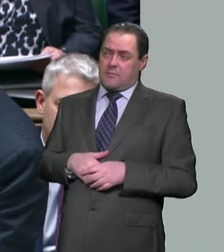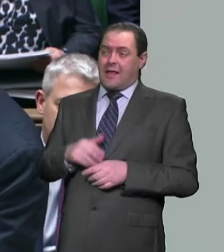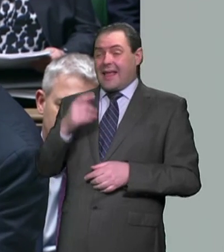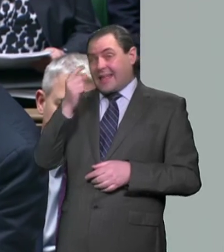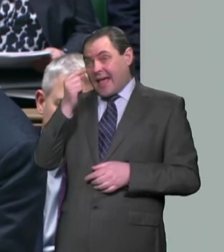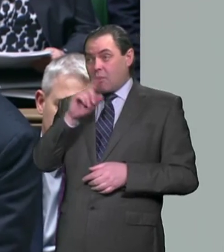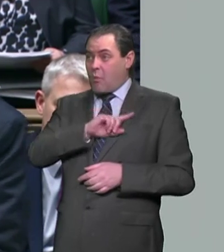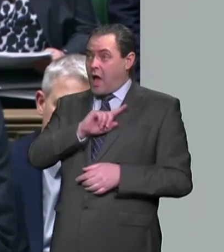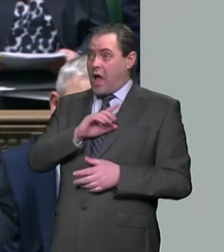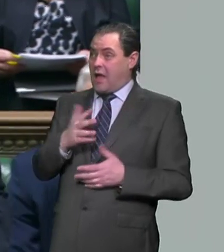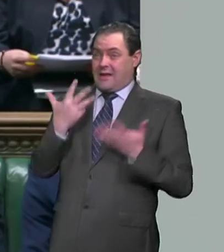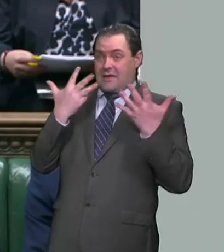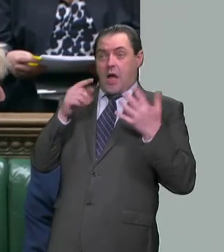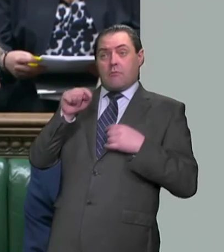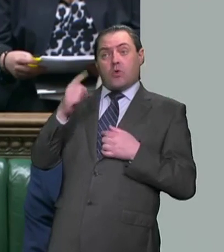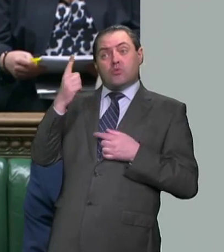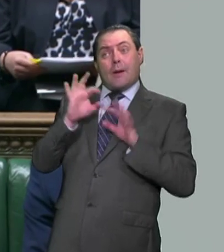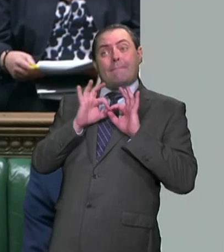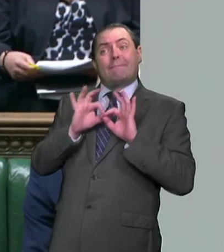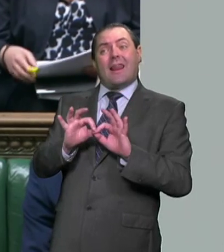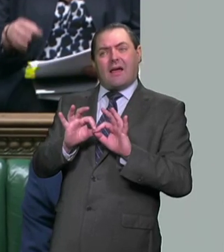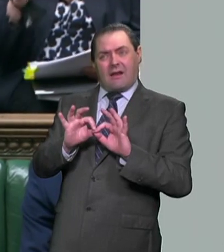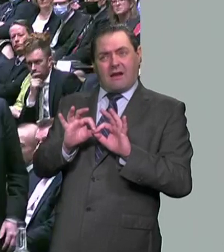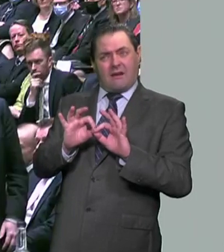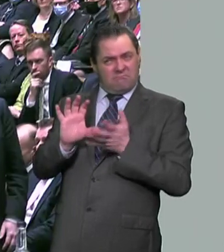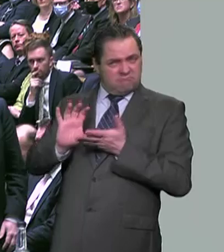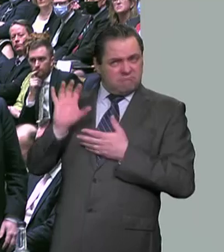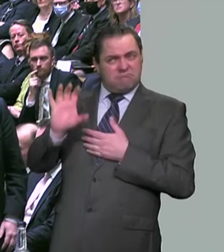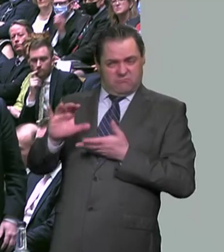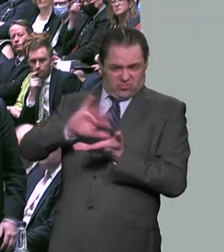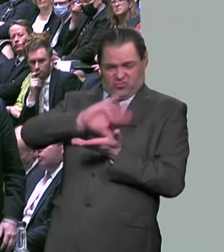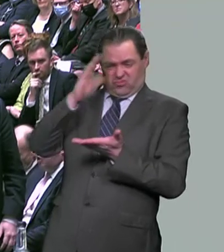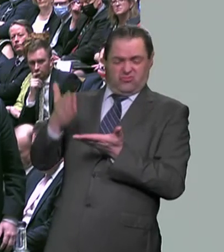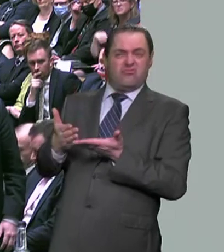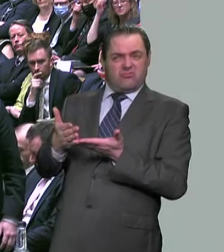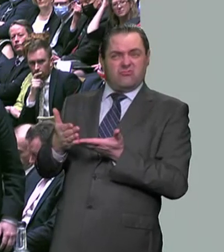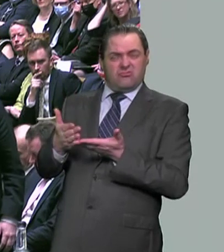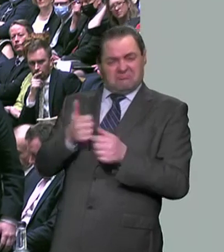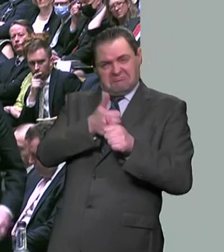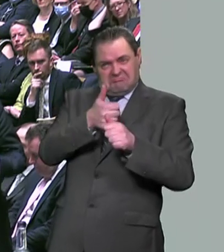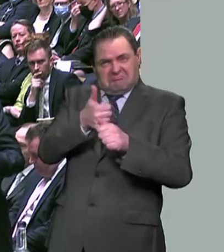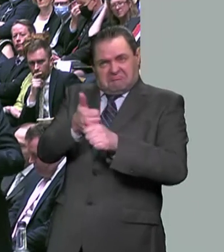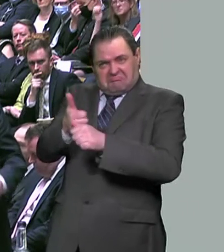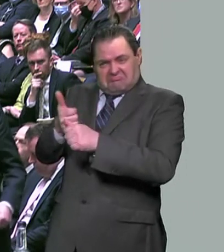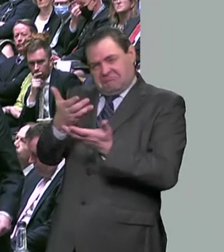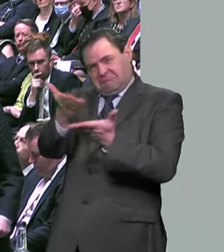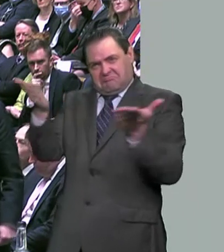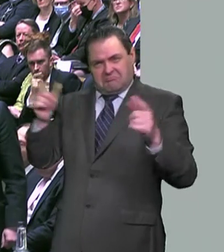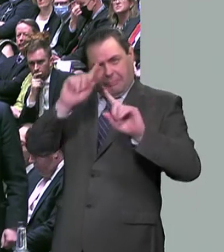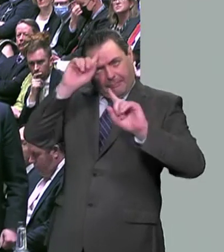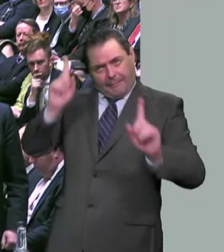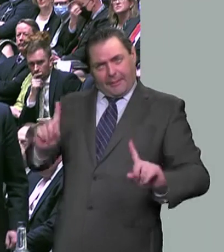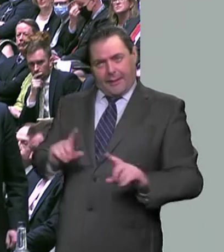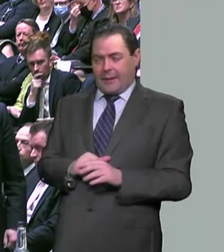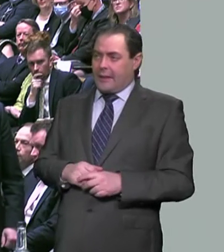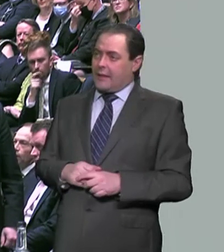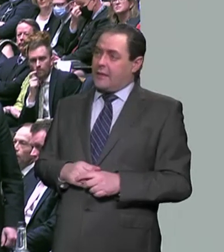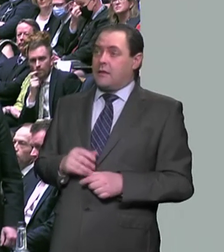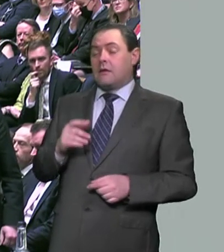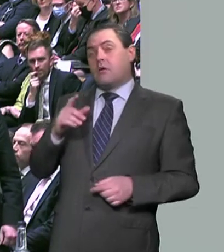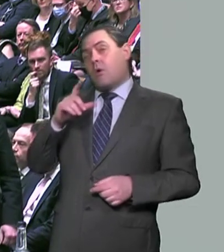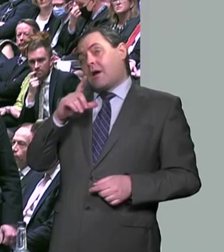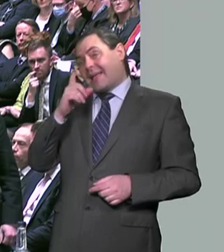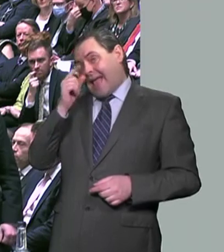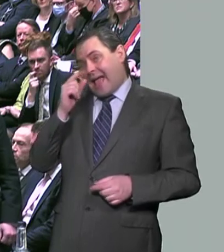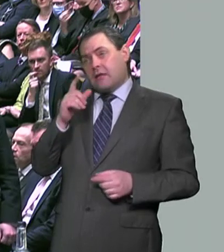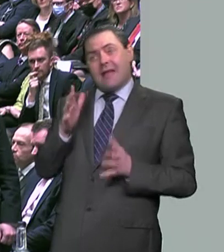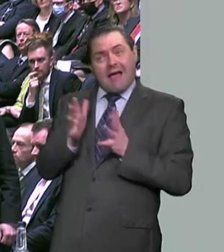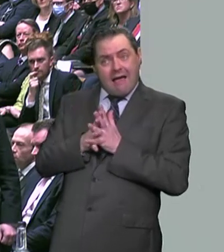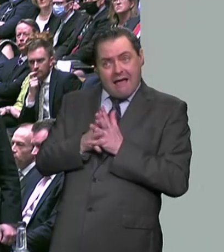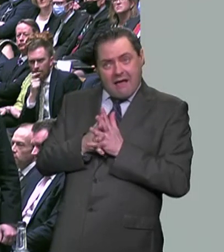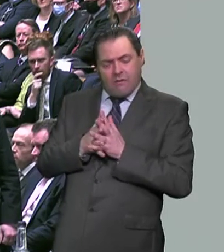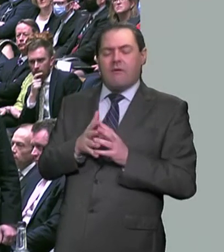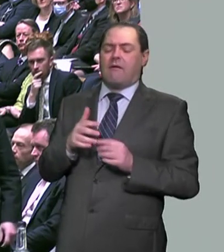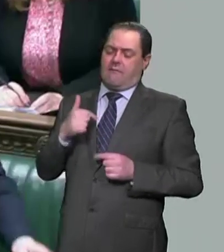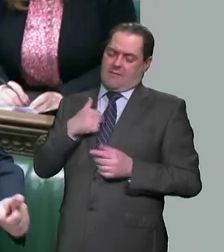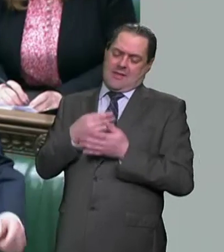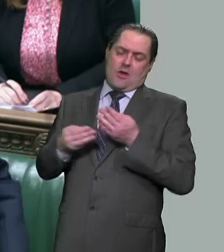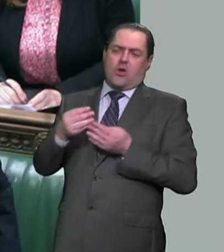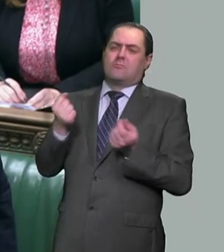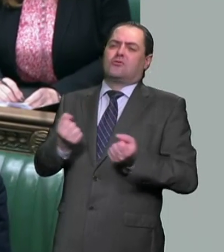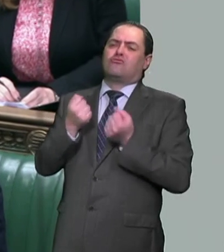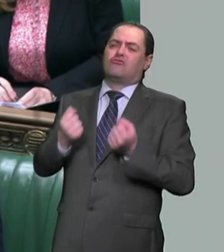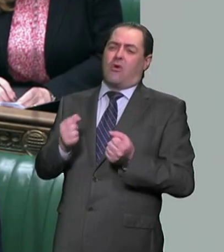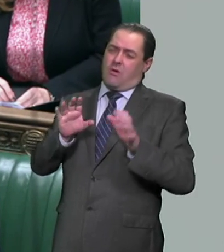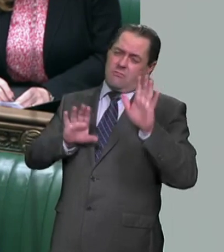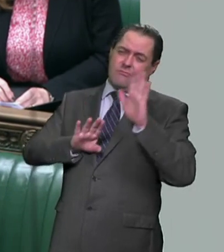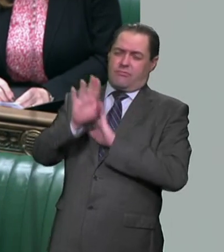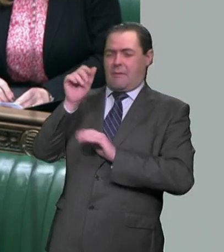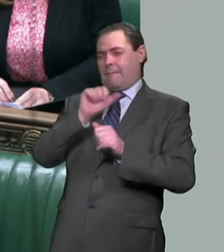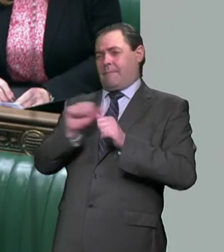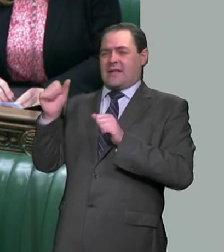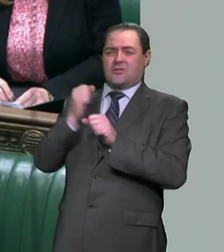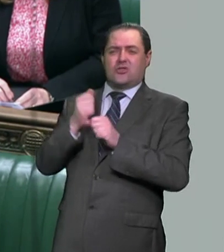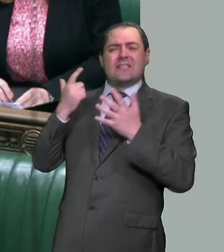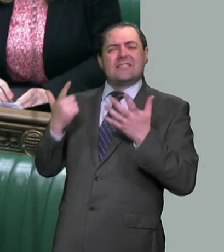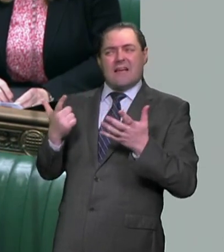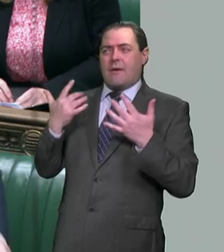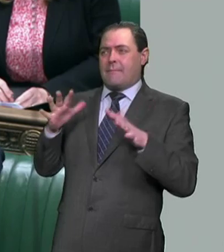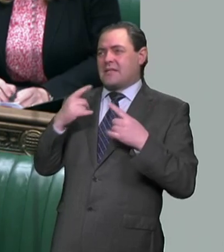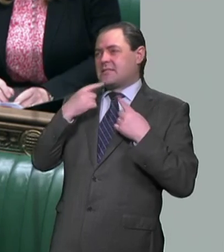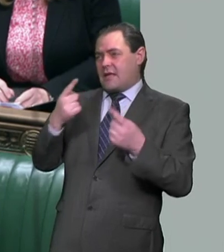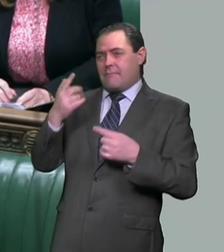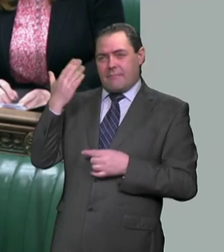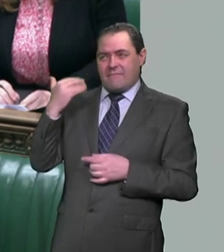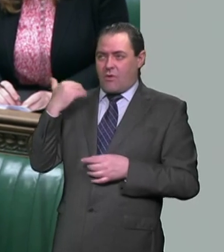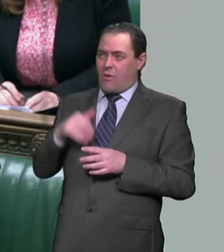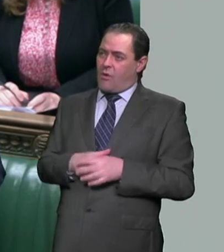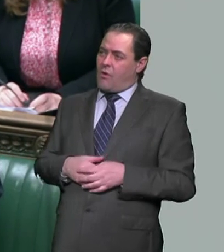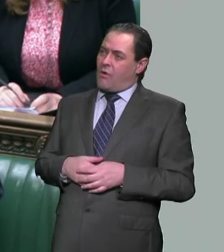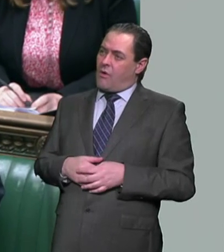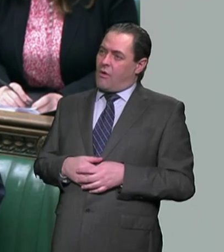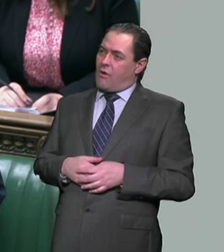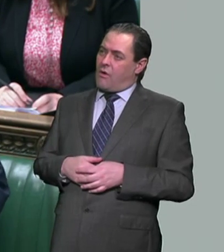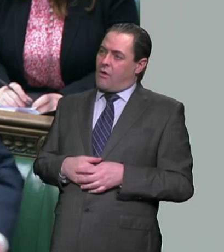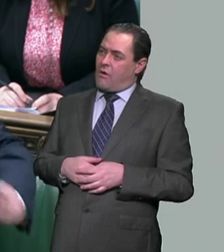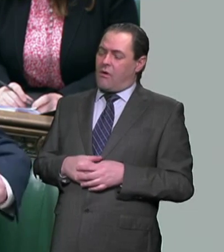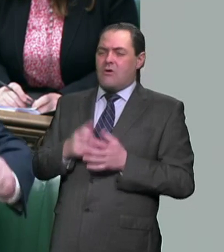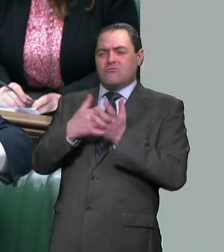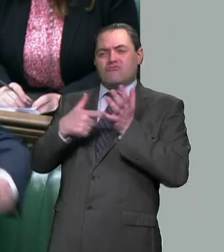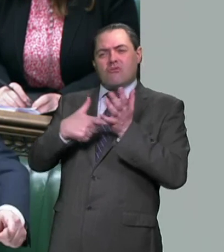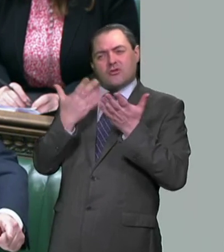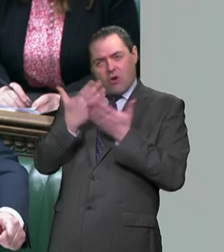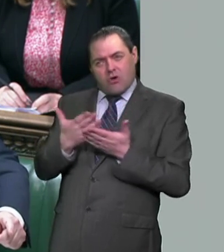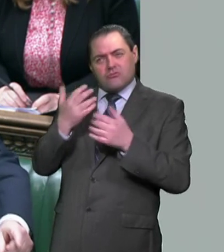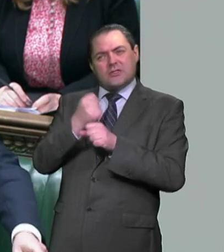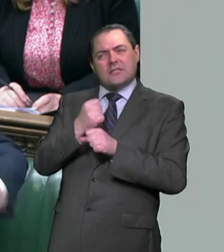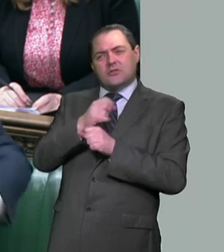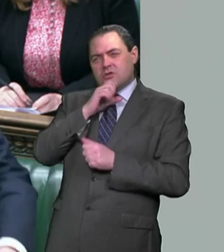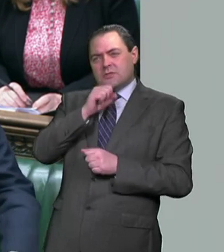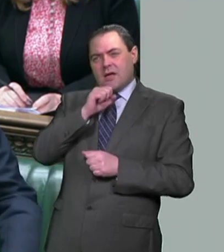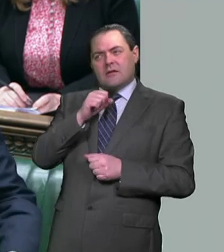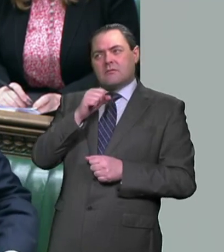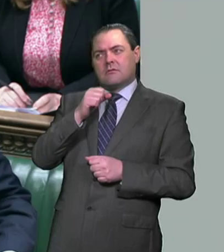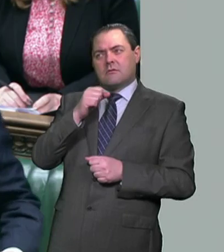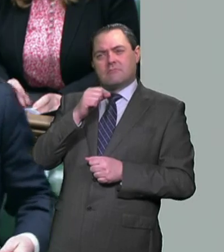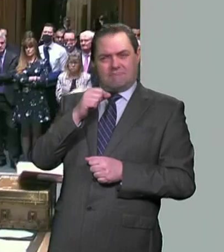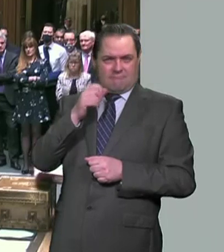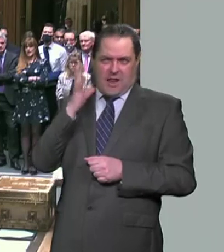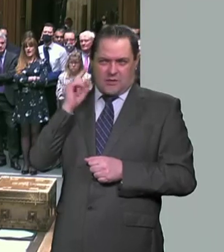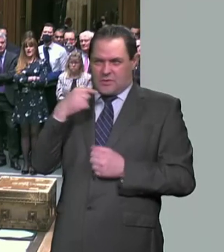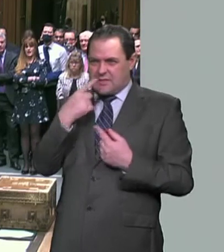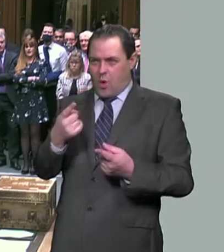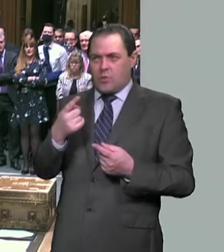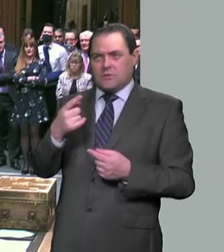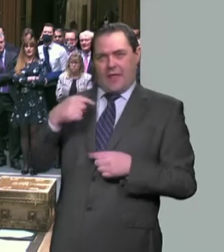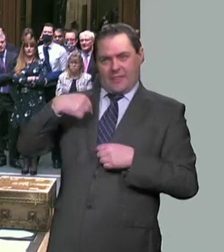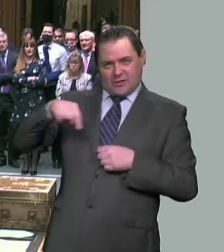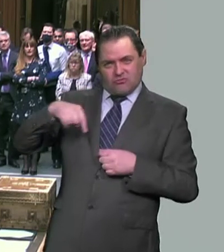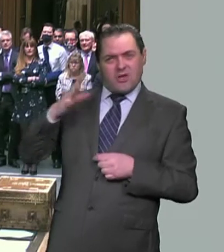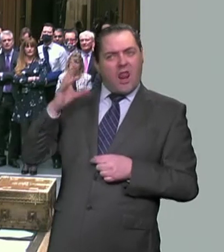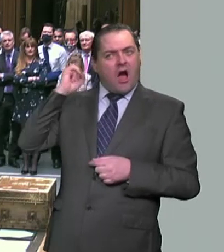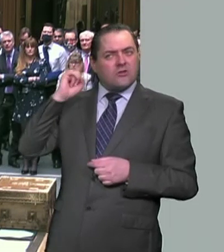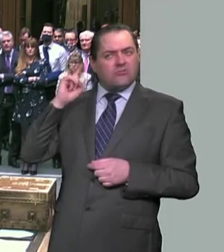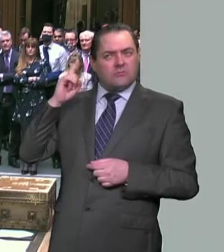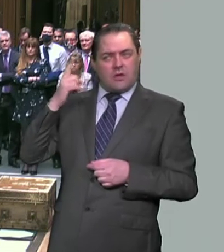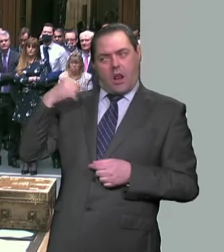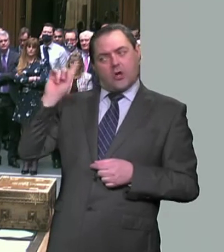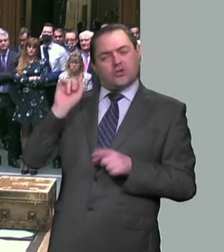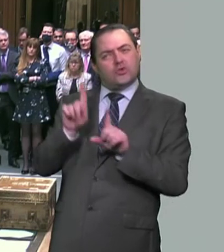It is £9.1 billion—it is huge sums that we are using to help people across the country—and the only reason we can afford it is that we have a strong economy, the fastest growing in the G7— as I think I may have pointed out to the right honourable and learned Gentleman last week—not just last year but this year as well.